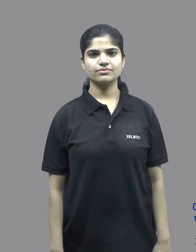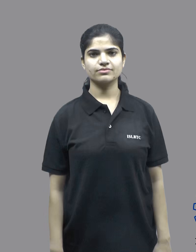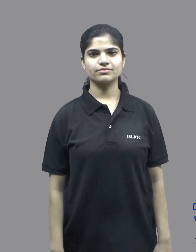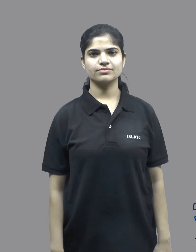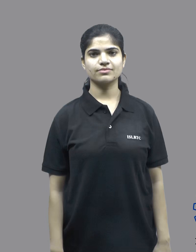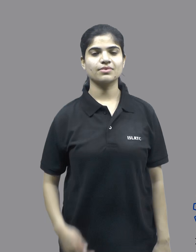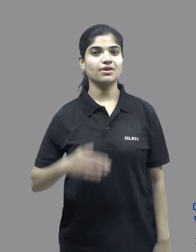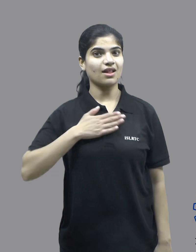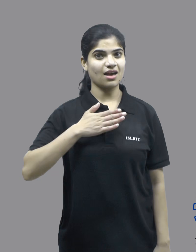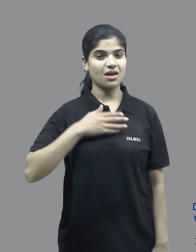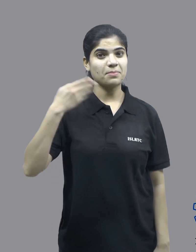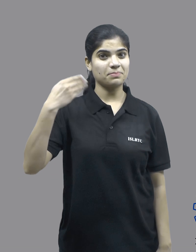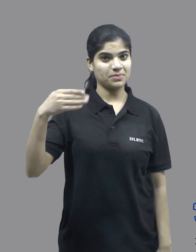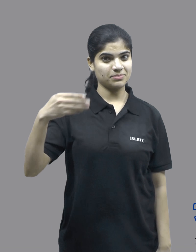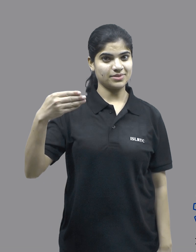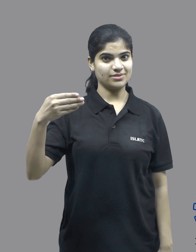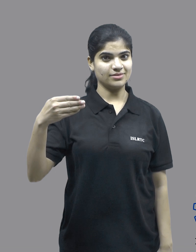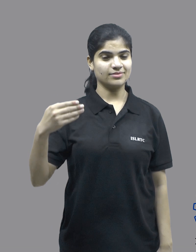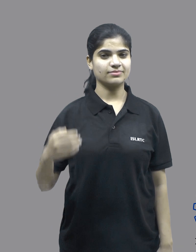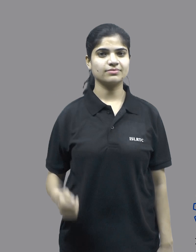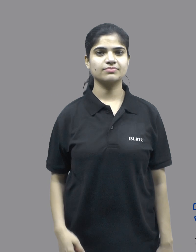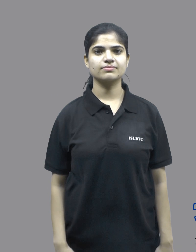Leaf